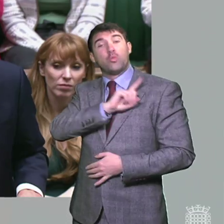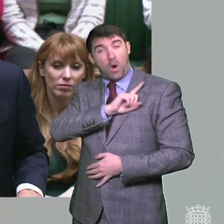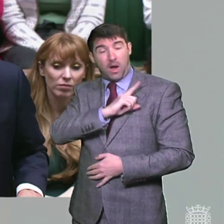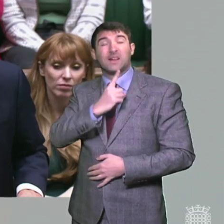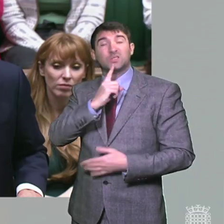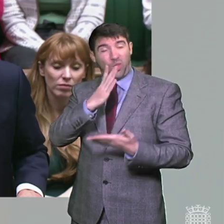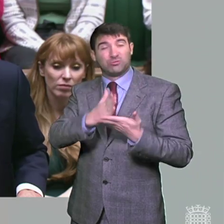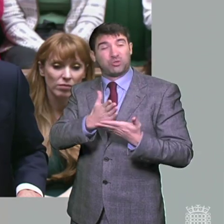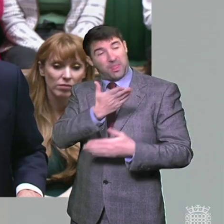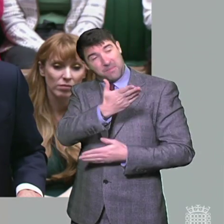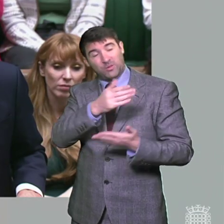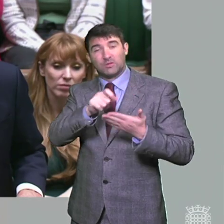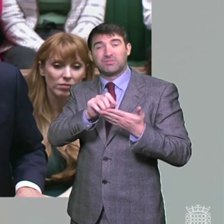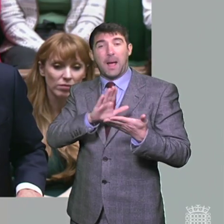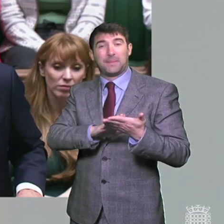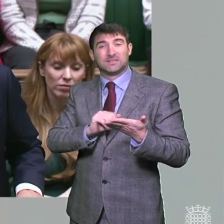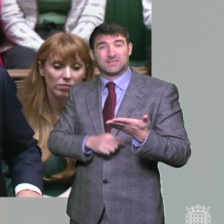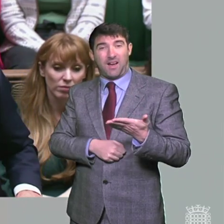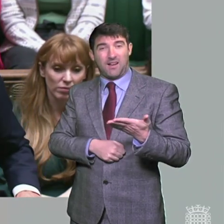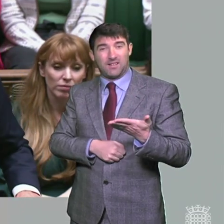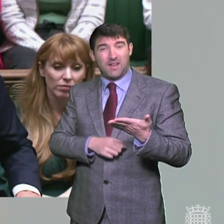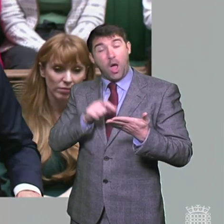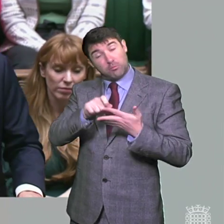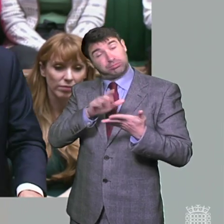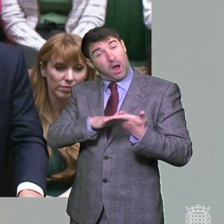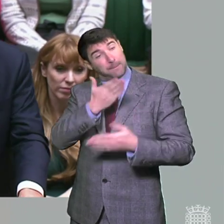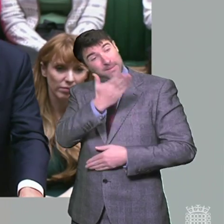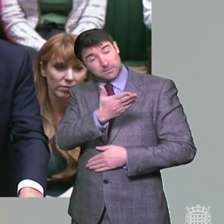Even his own side knows he is not on the side of working people.